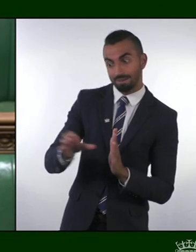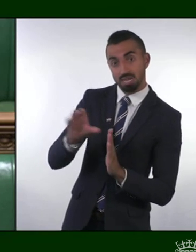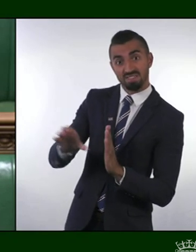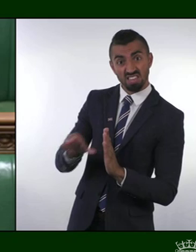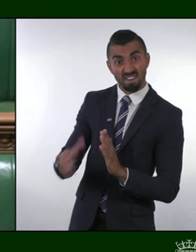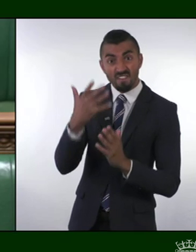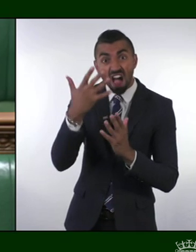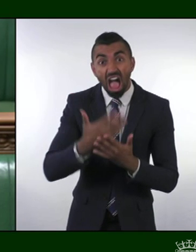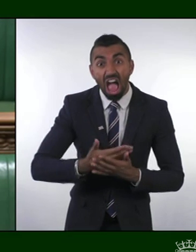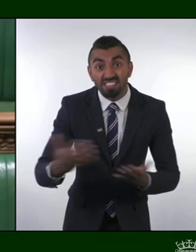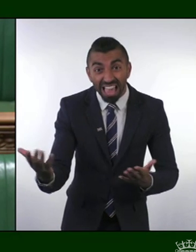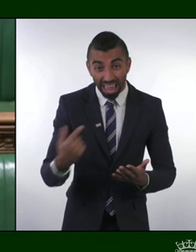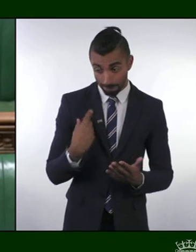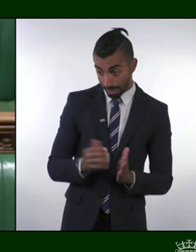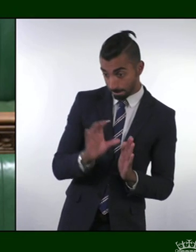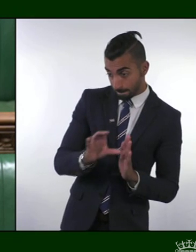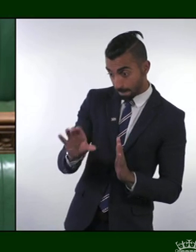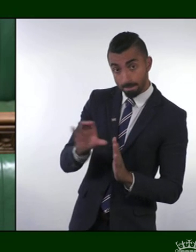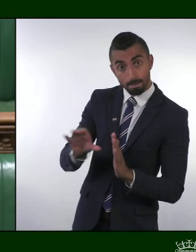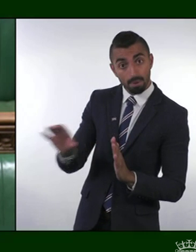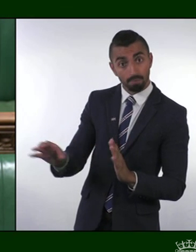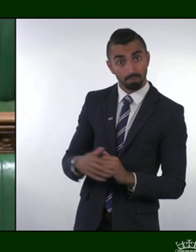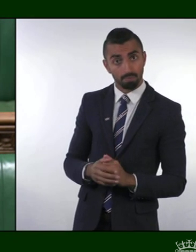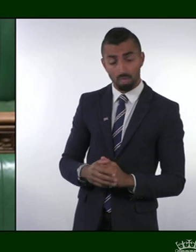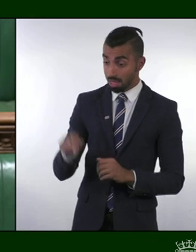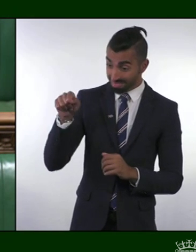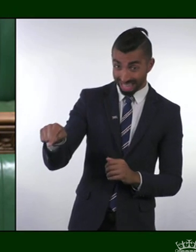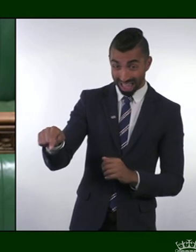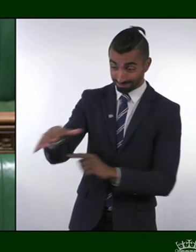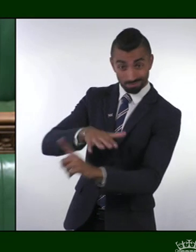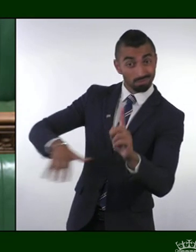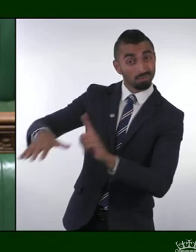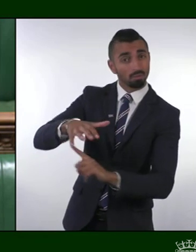Some 1.8 million people work in this industry.